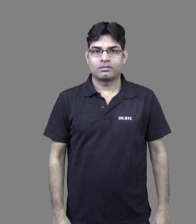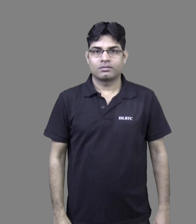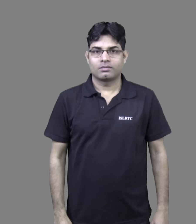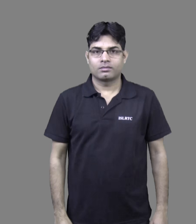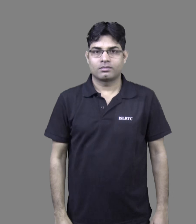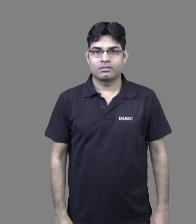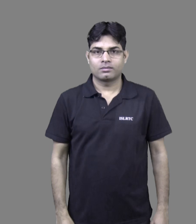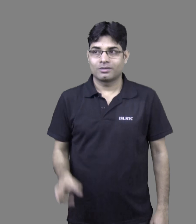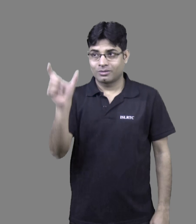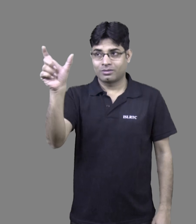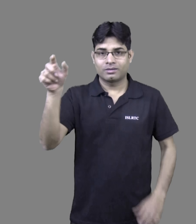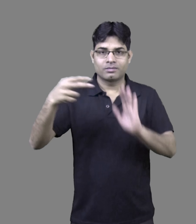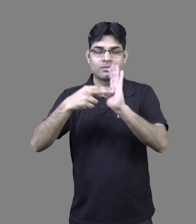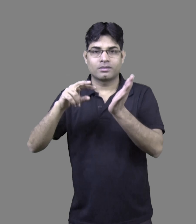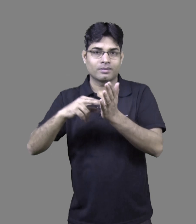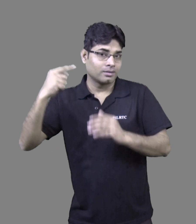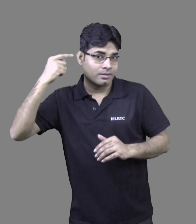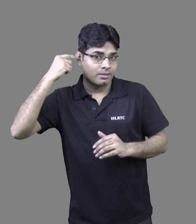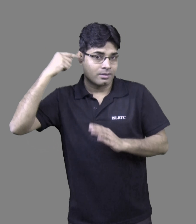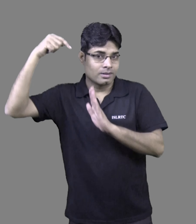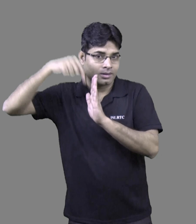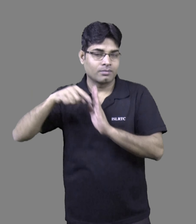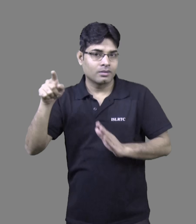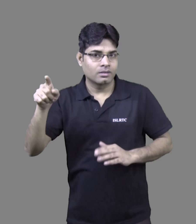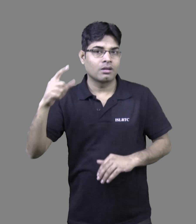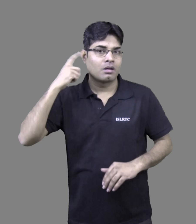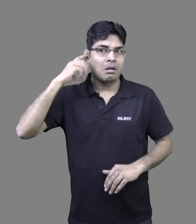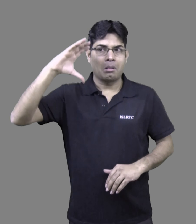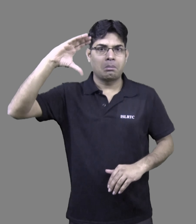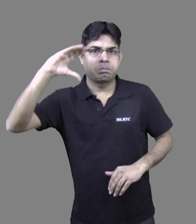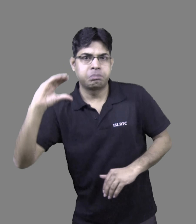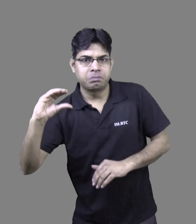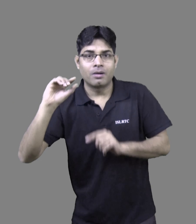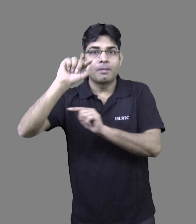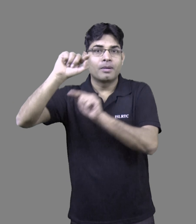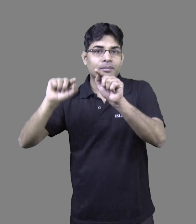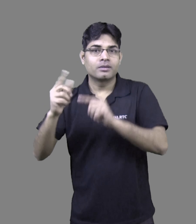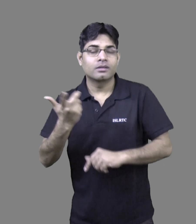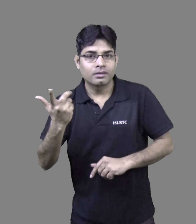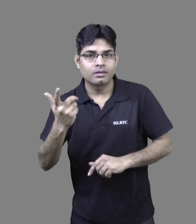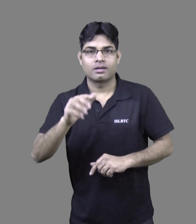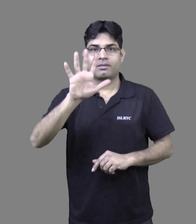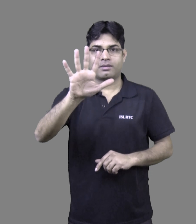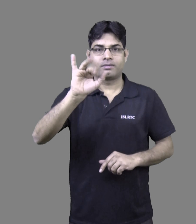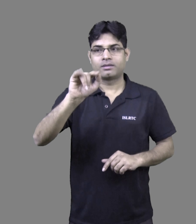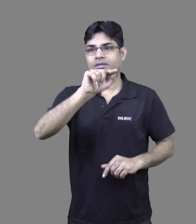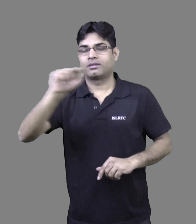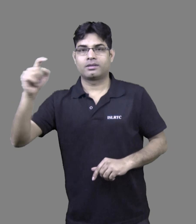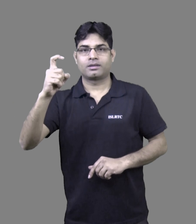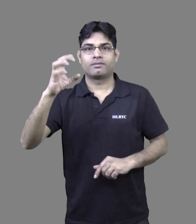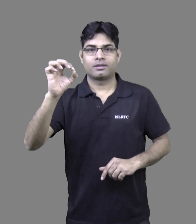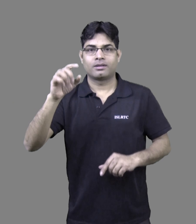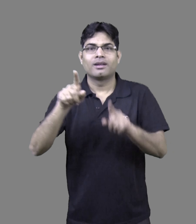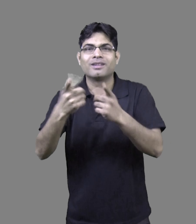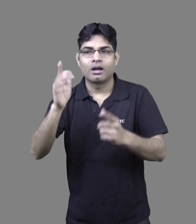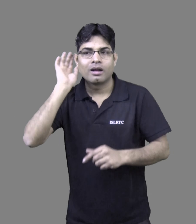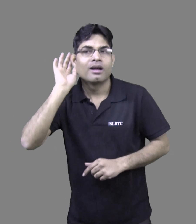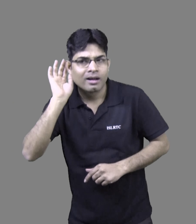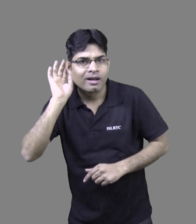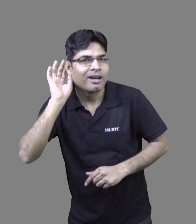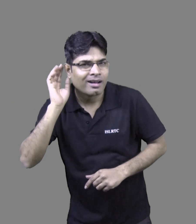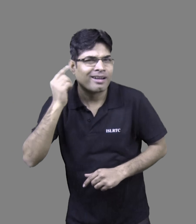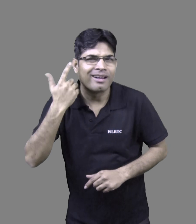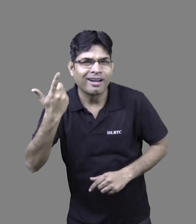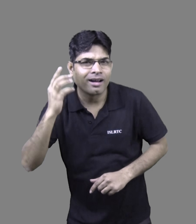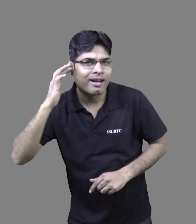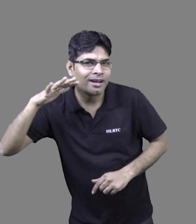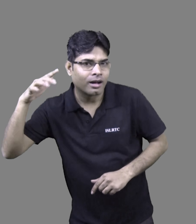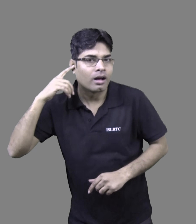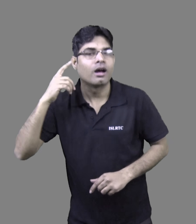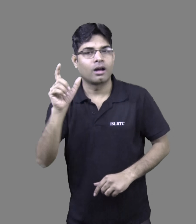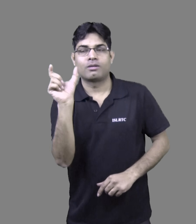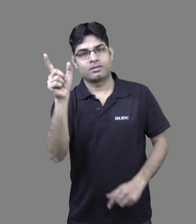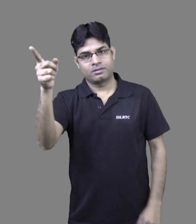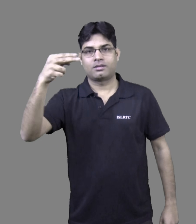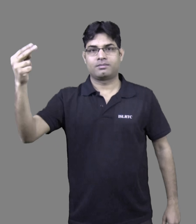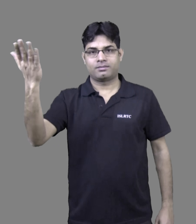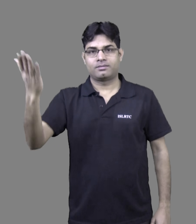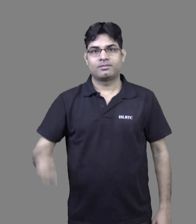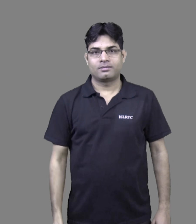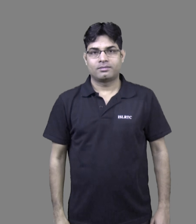Moderately Severe Hearing Loss